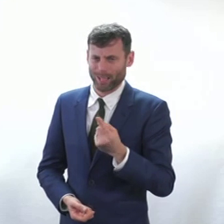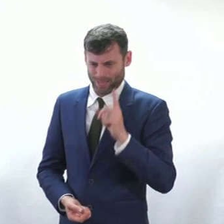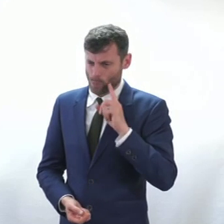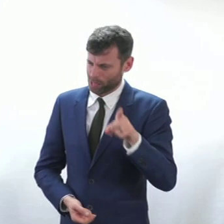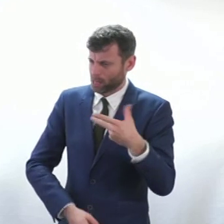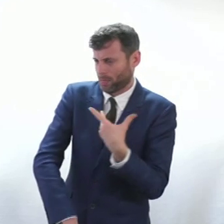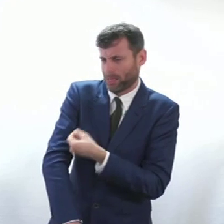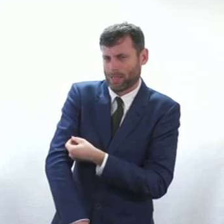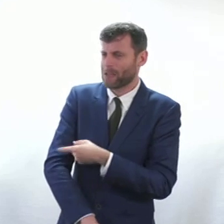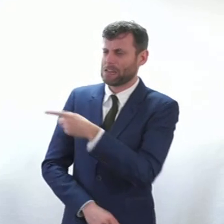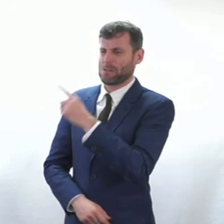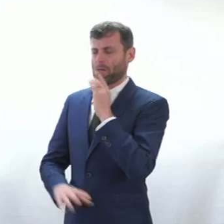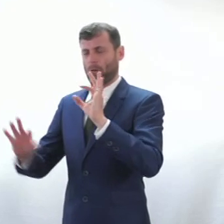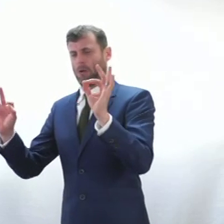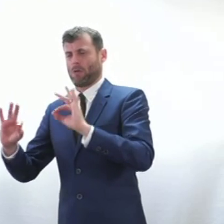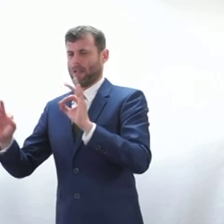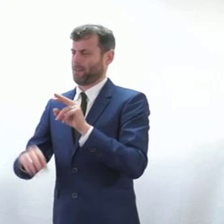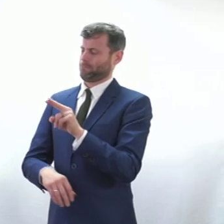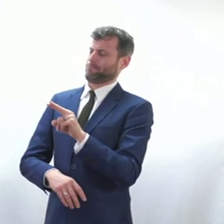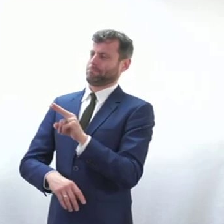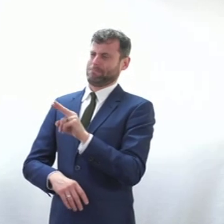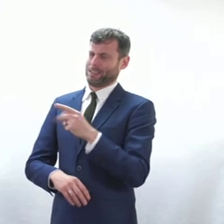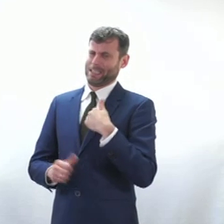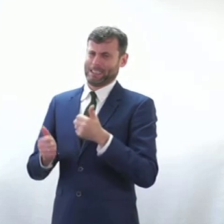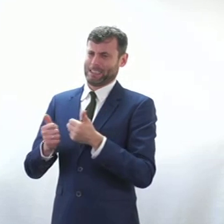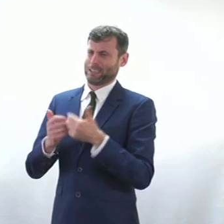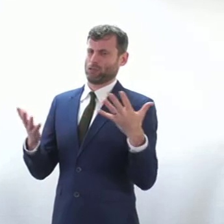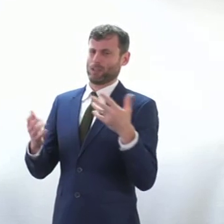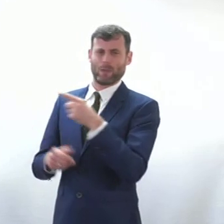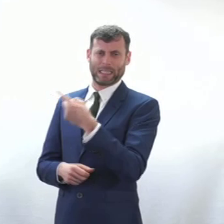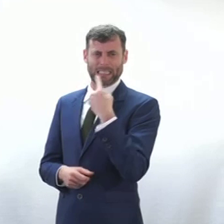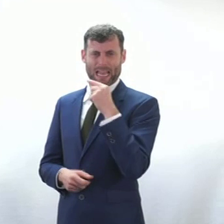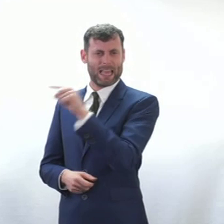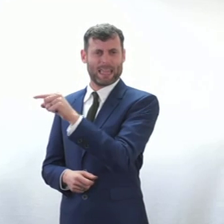I am afraid that I simply cannot accept the premise of his question.